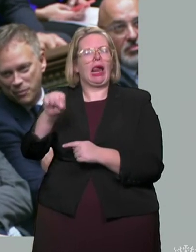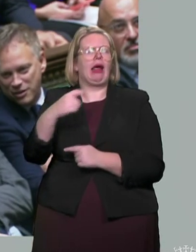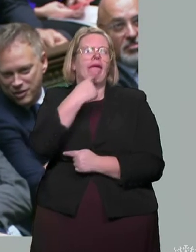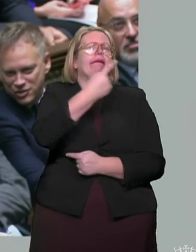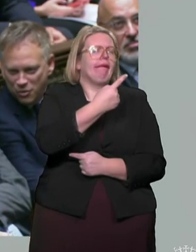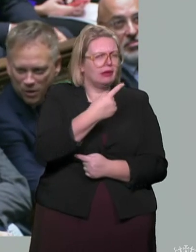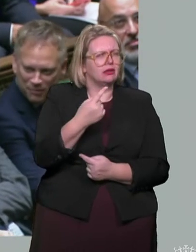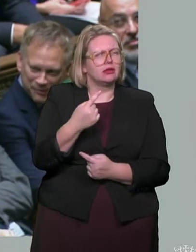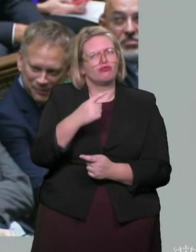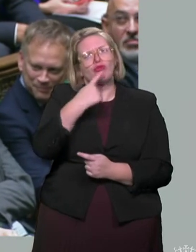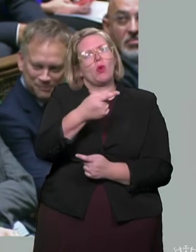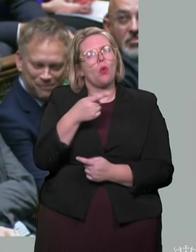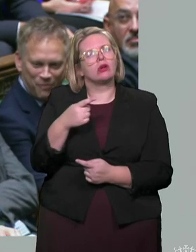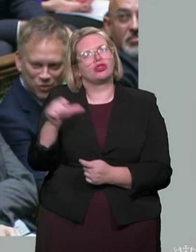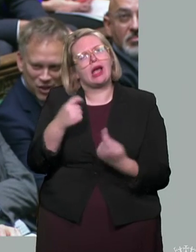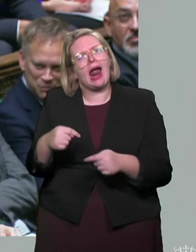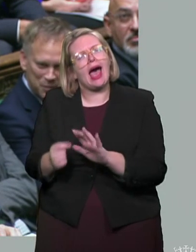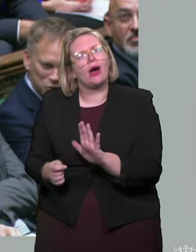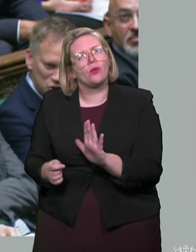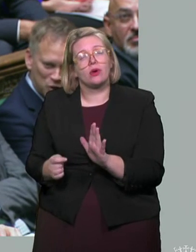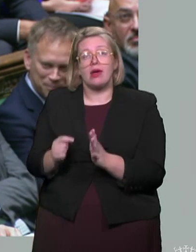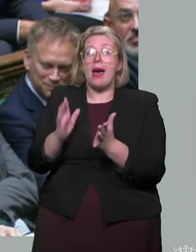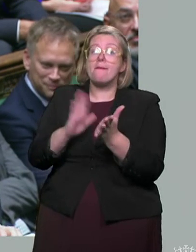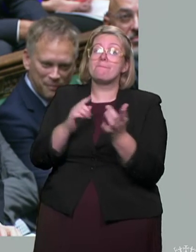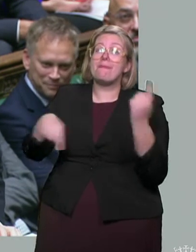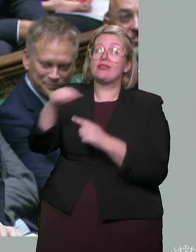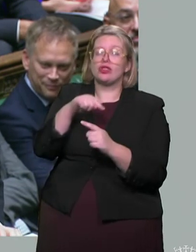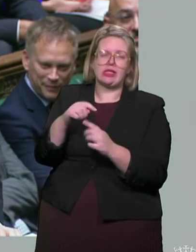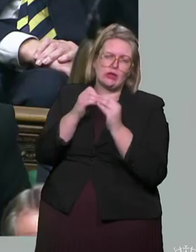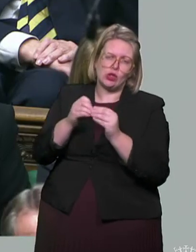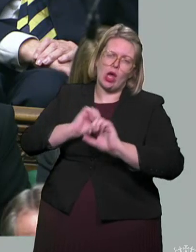I believe that the people of Greater Manchester deserve better.